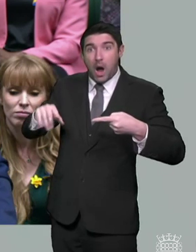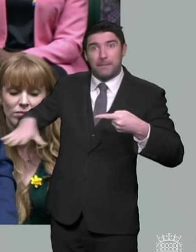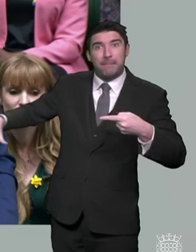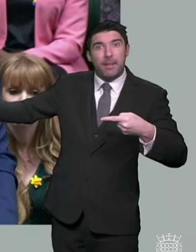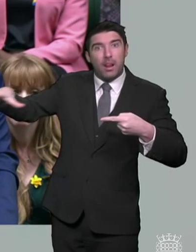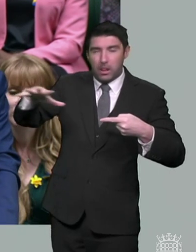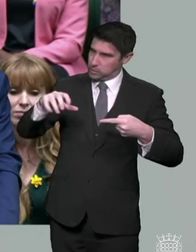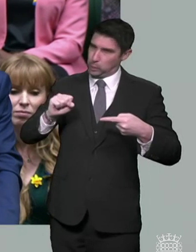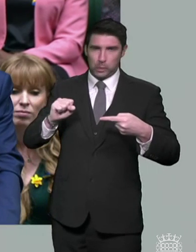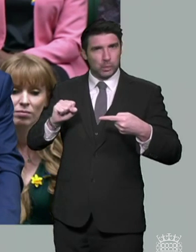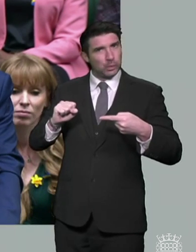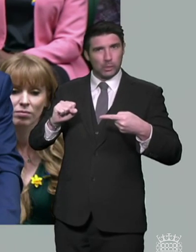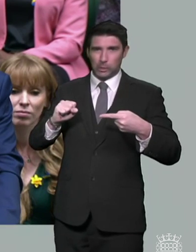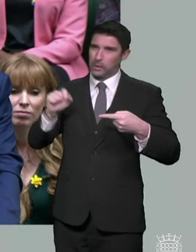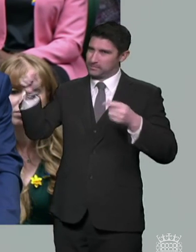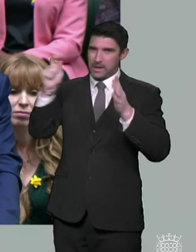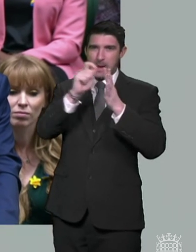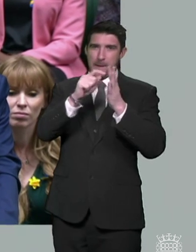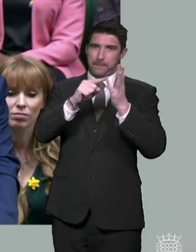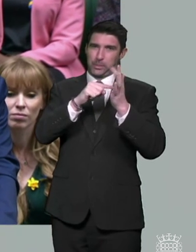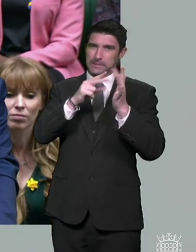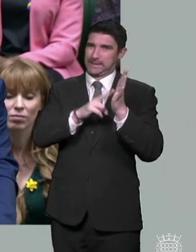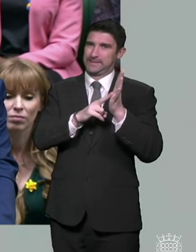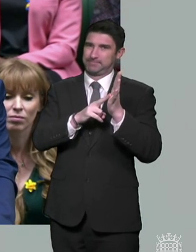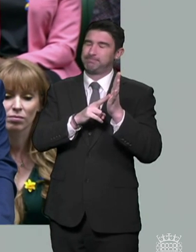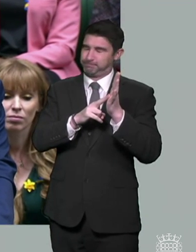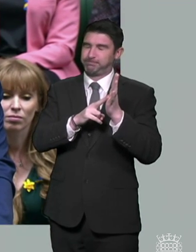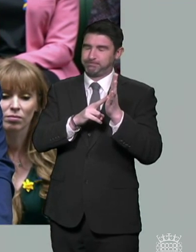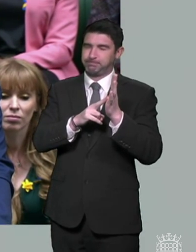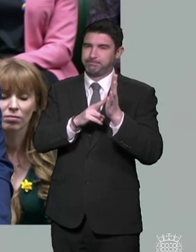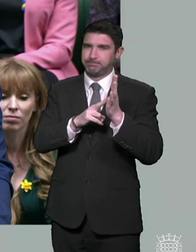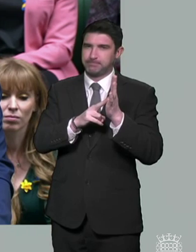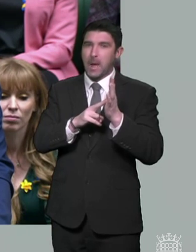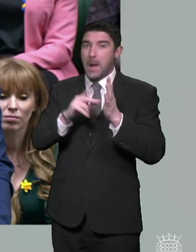For too long, Britain has been a safe haven for stolen money.